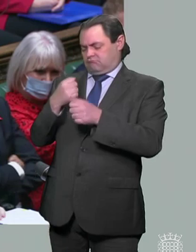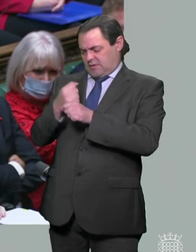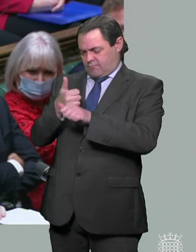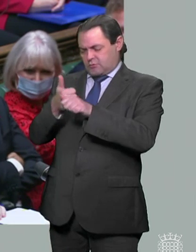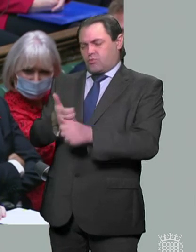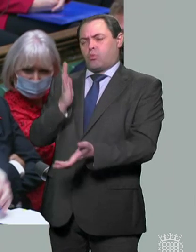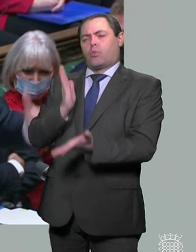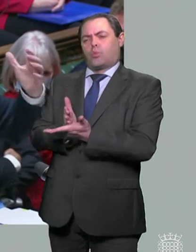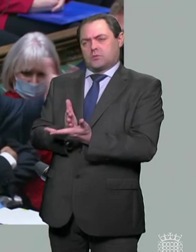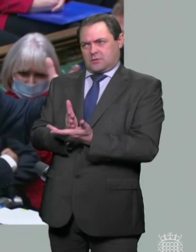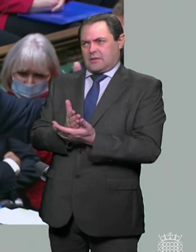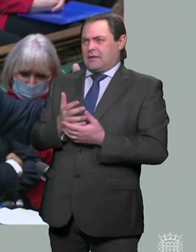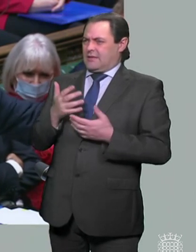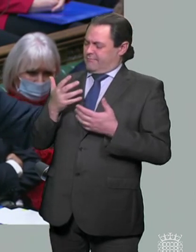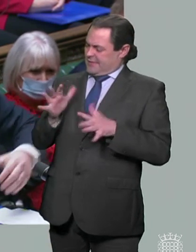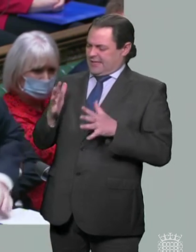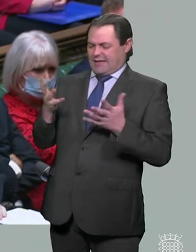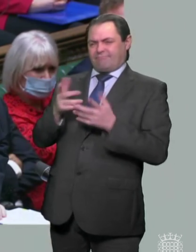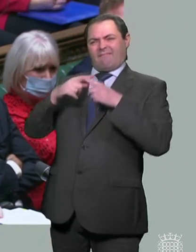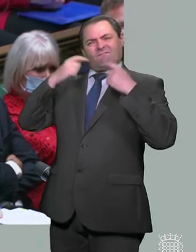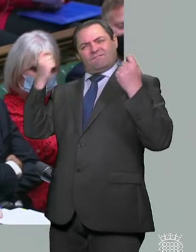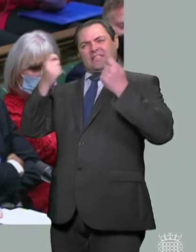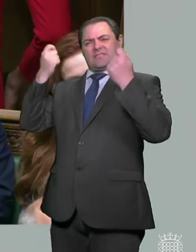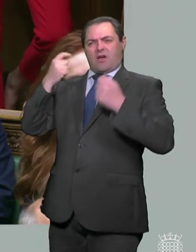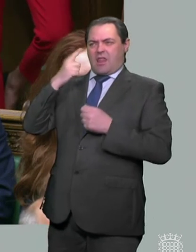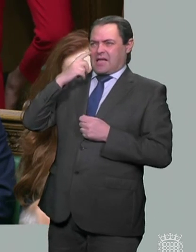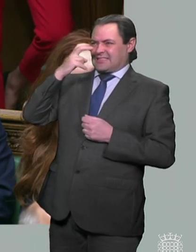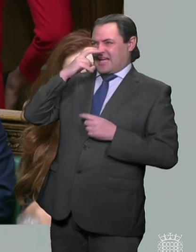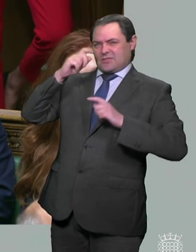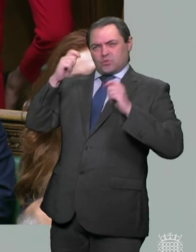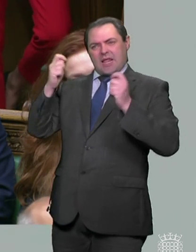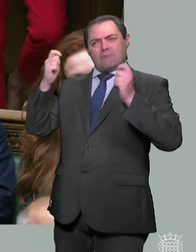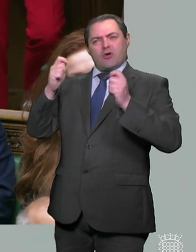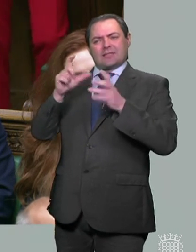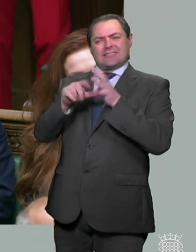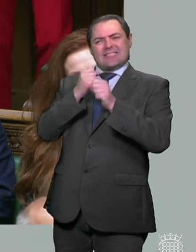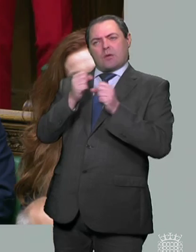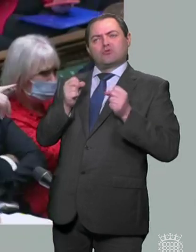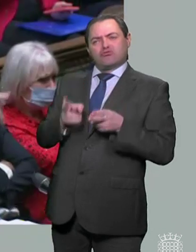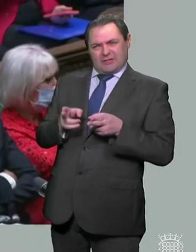We had a kind of festival last night to celebrate it in Downing Street.